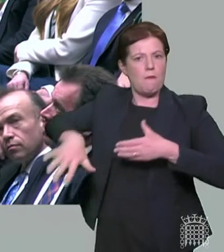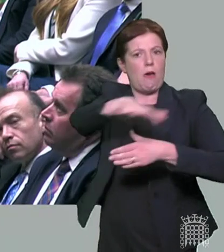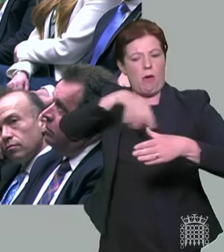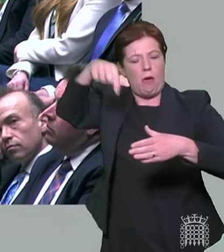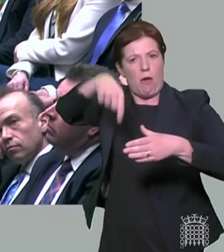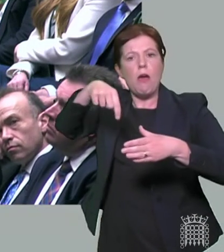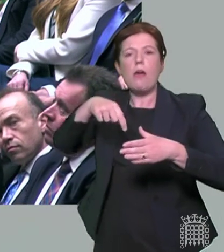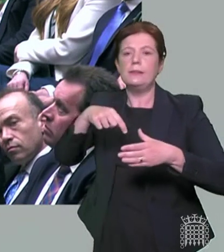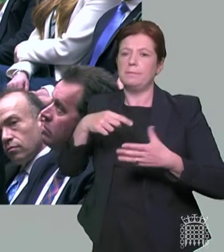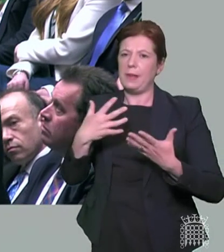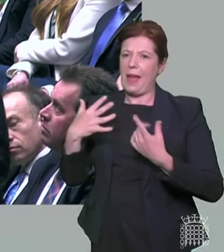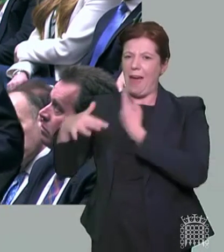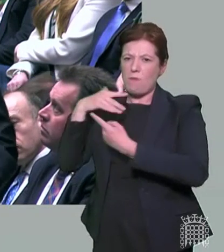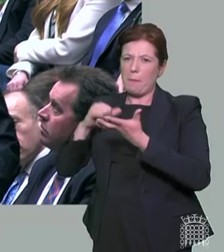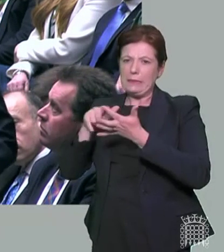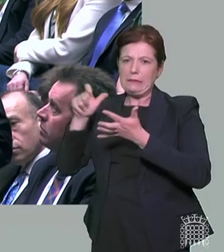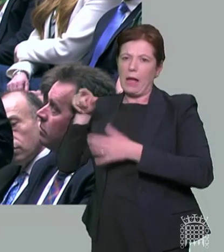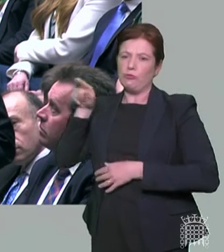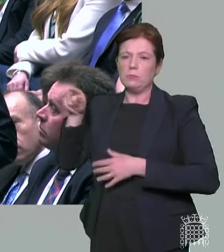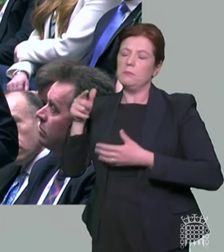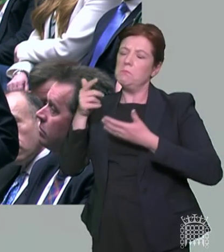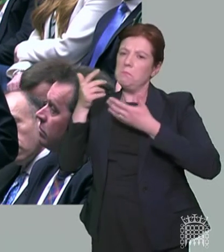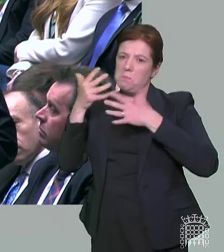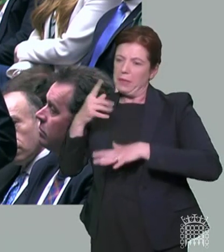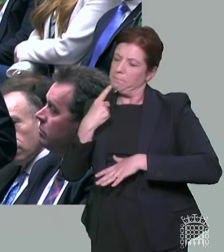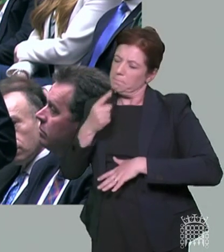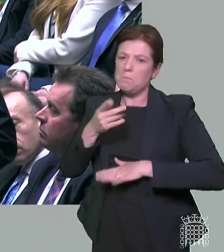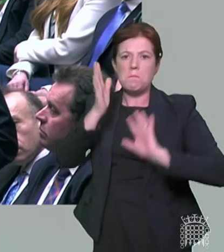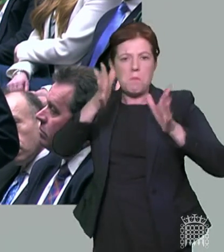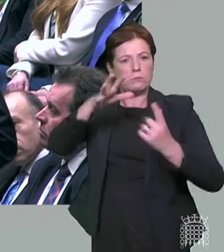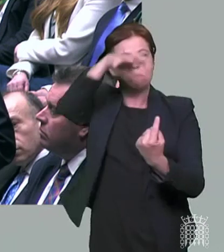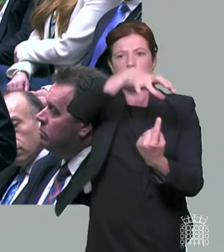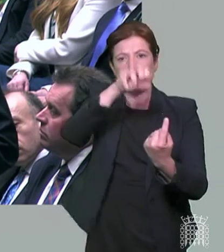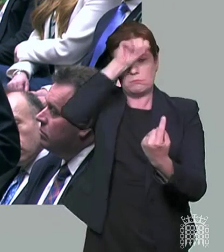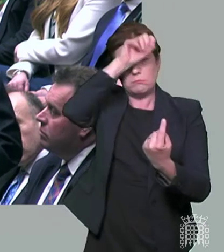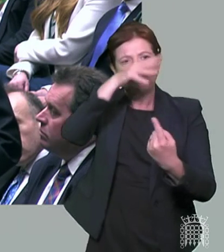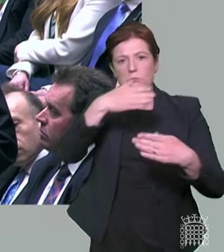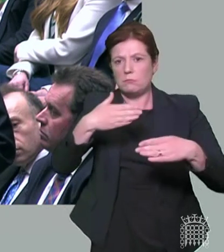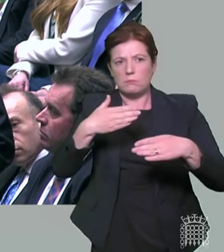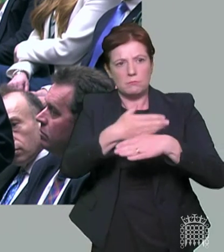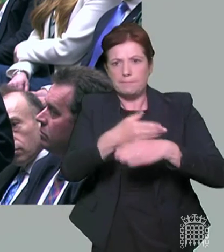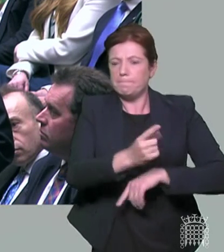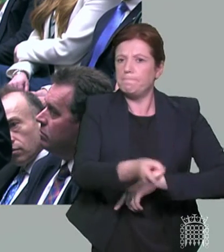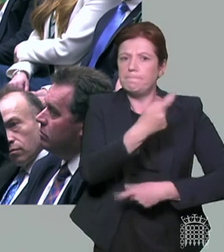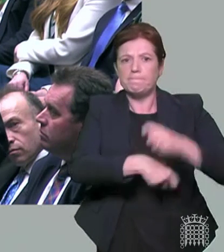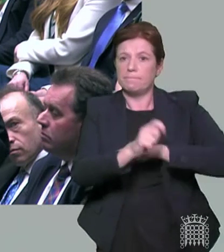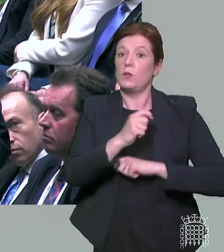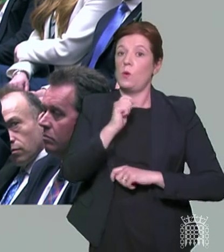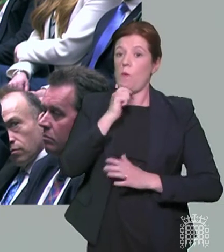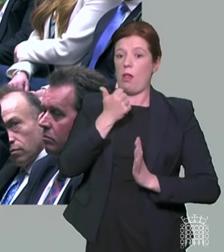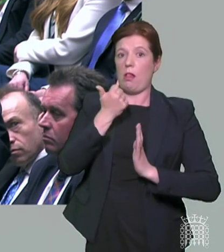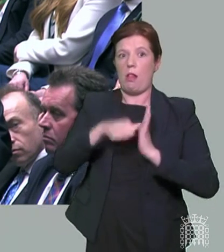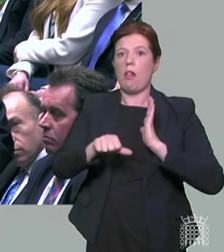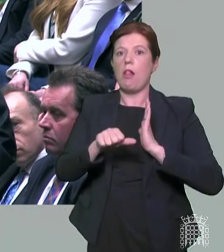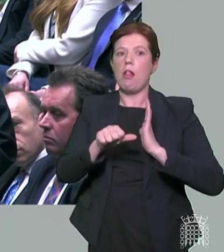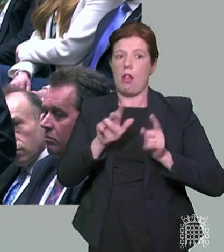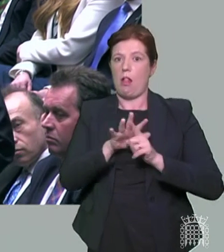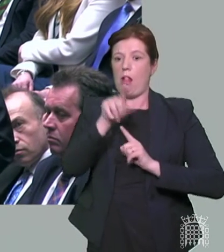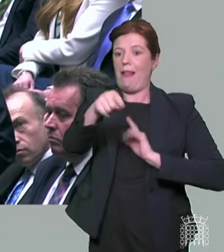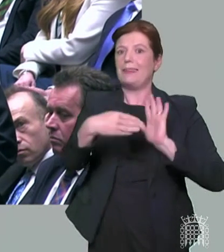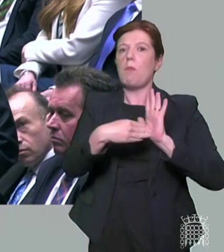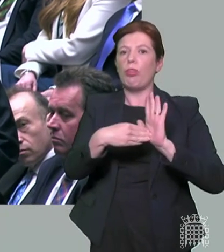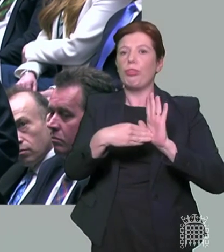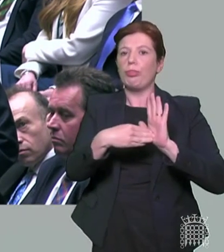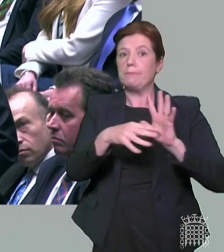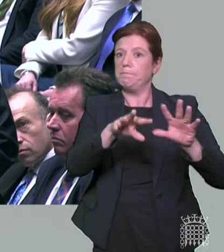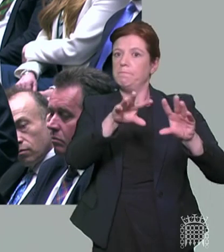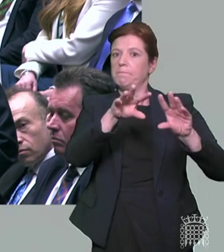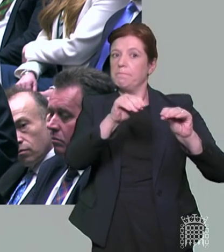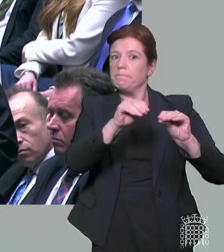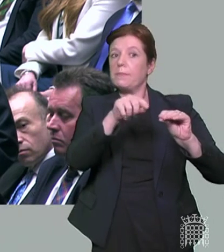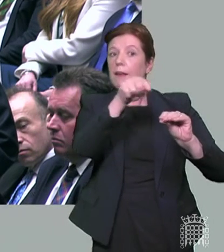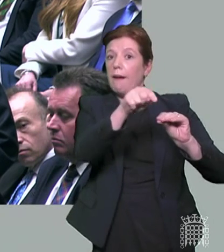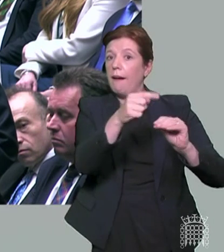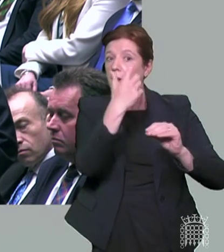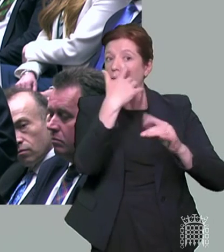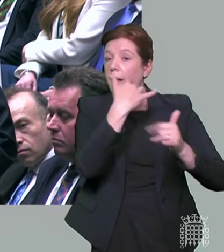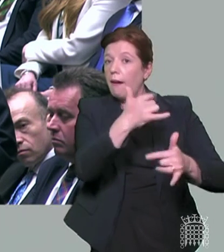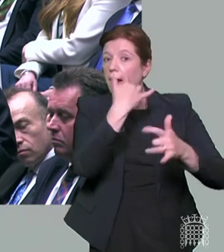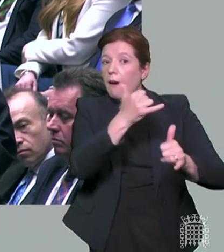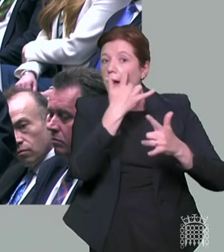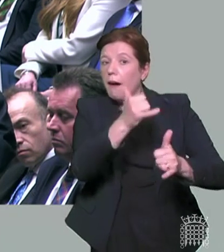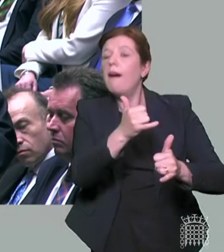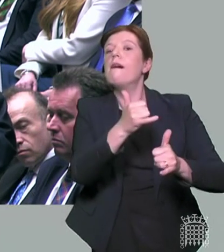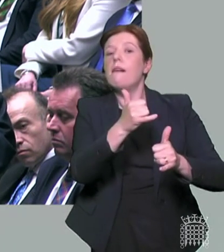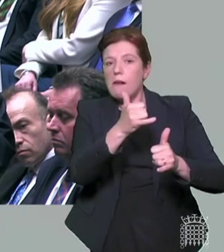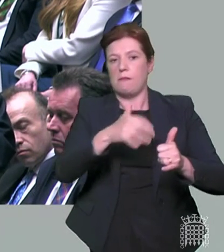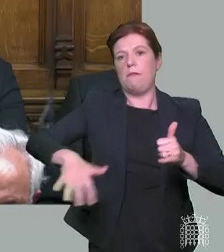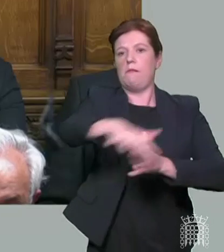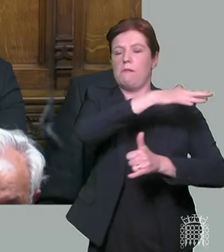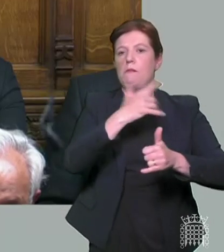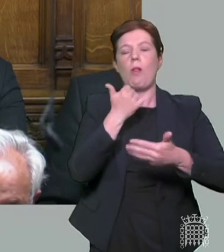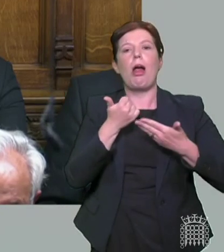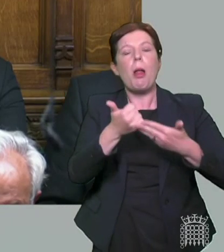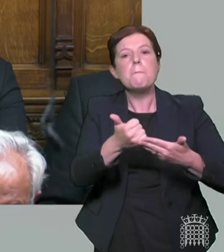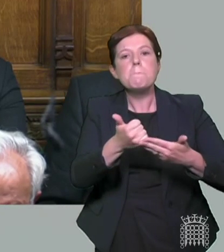That is why the Secretary of State for Environment, Food and Rural Affairs has now ordered action against the site operator, and I can tell my honourable Friend that permanent capping will begin on site next month, which will improve things for thousands of residents in his constituency.